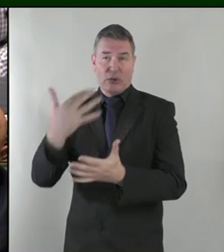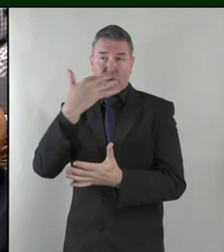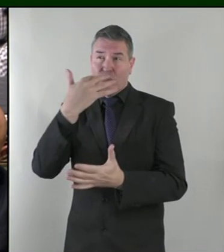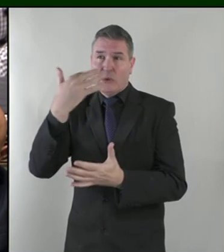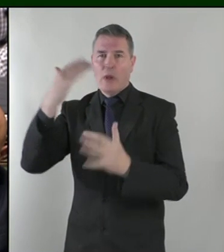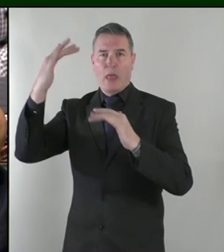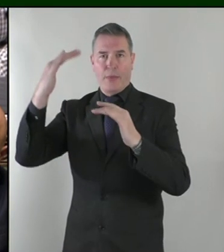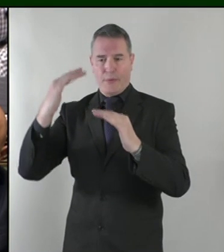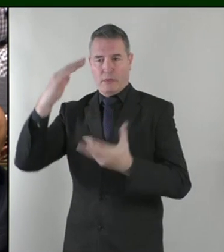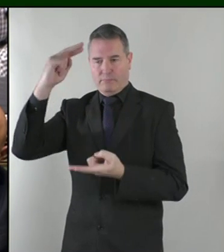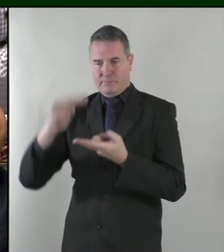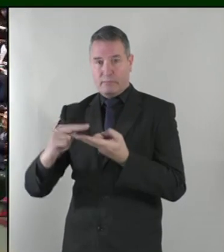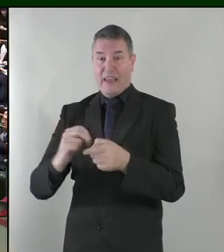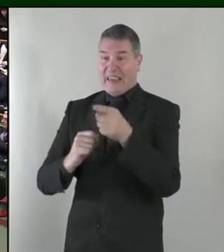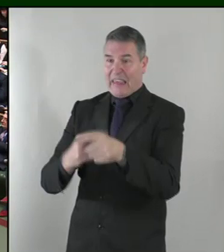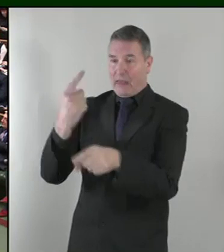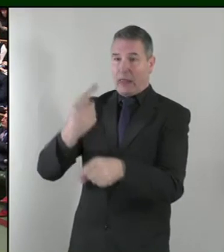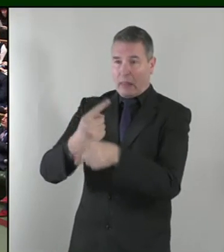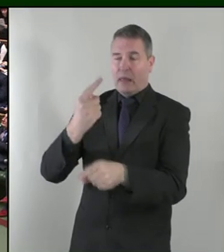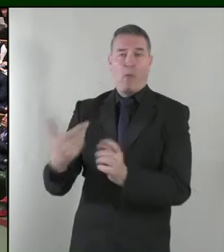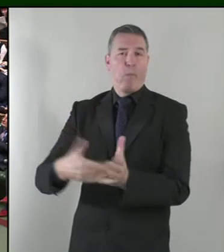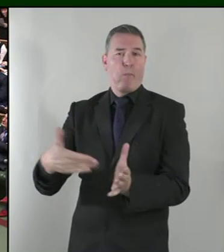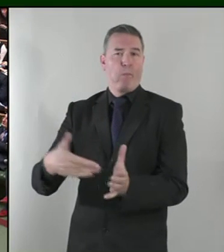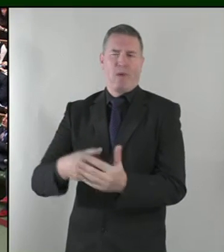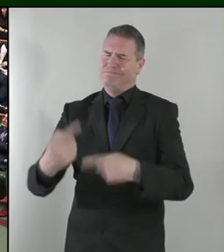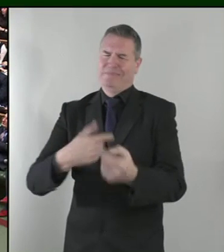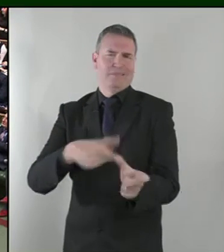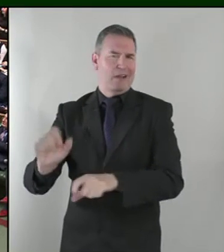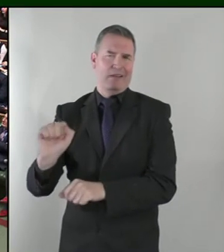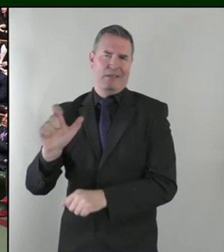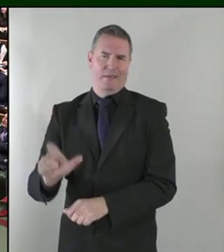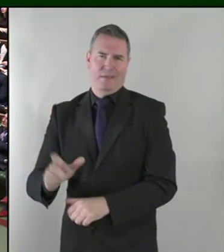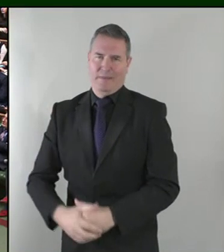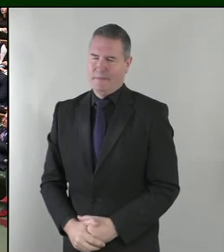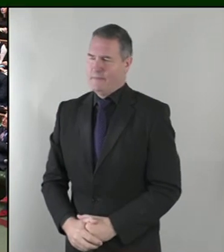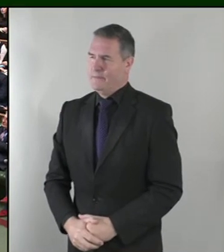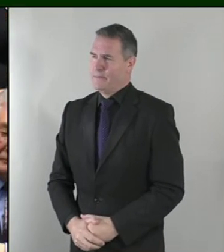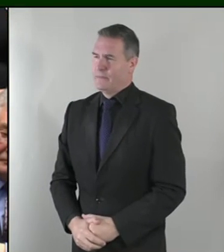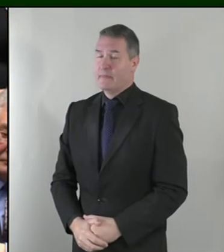All he would produce, I am afraid, is a load of hot air.